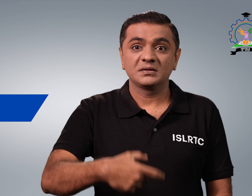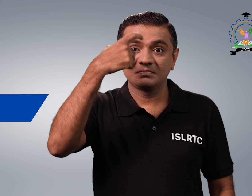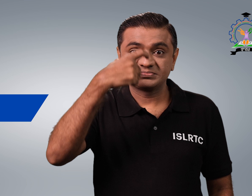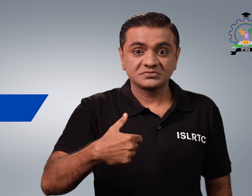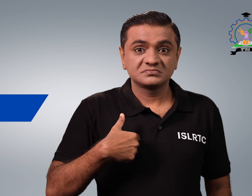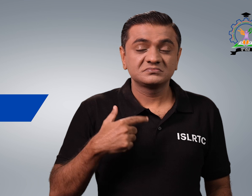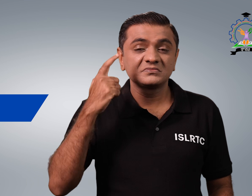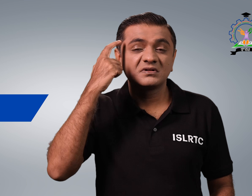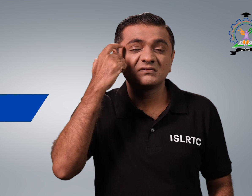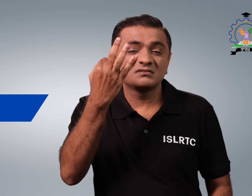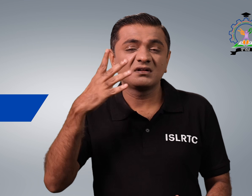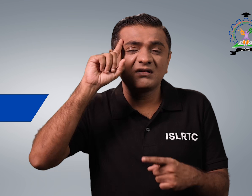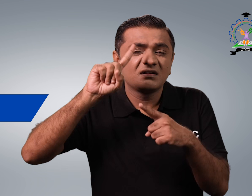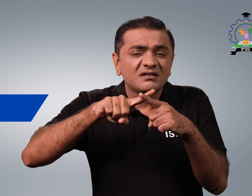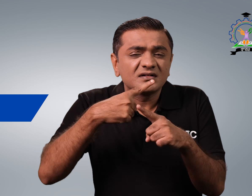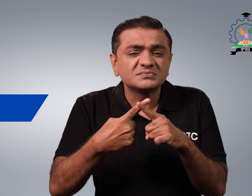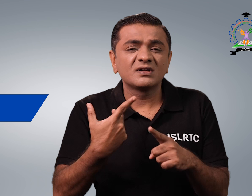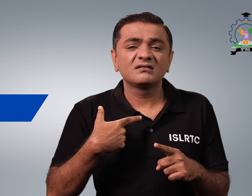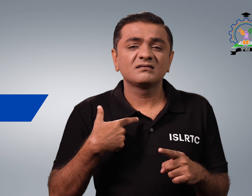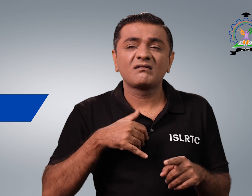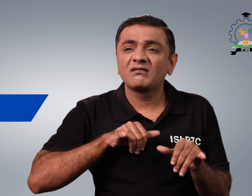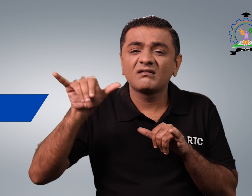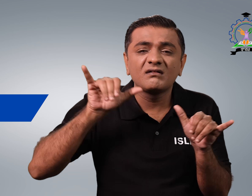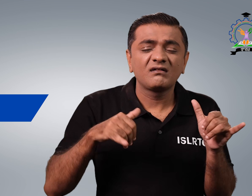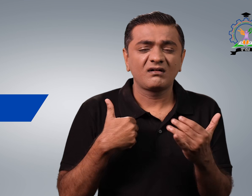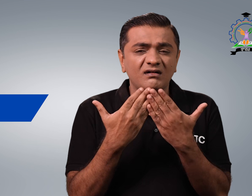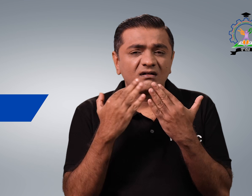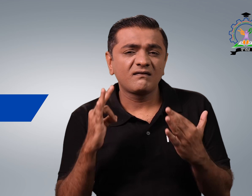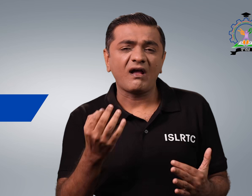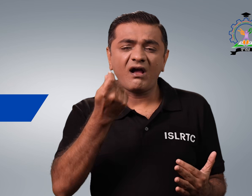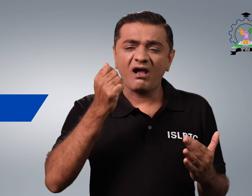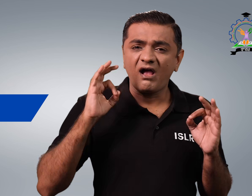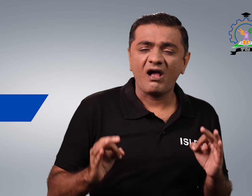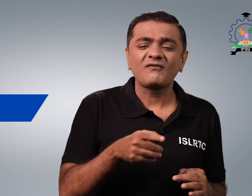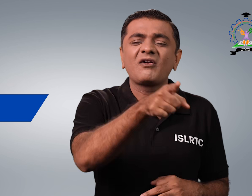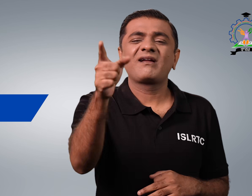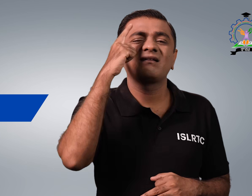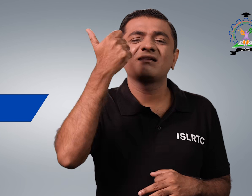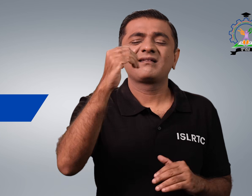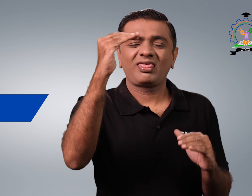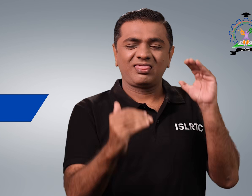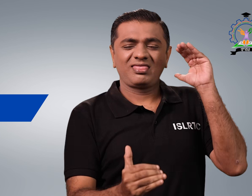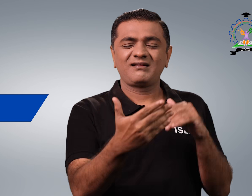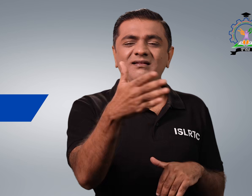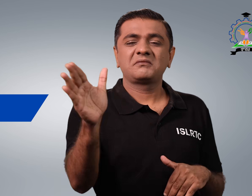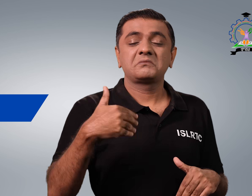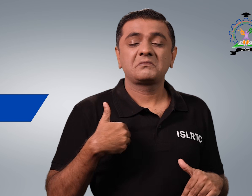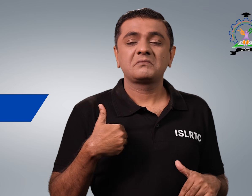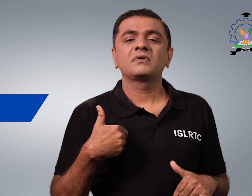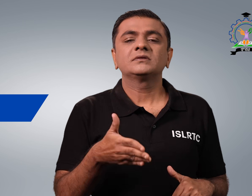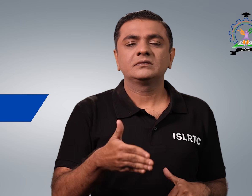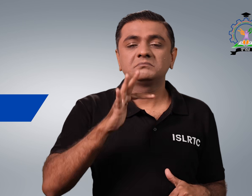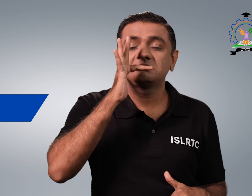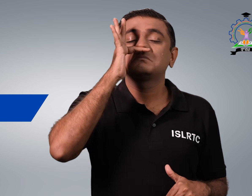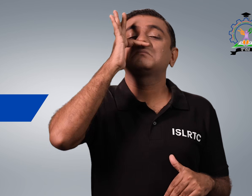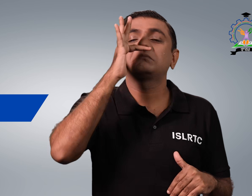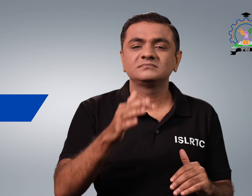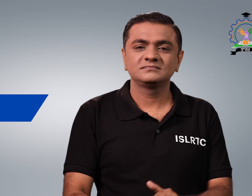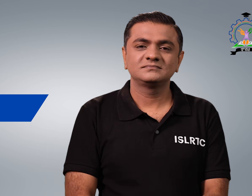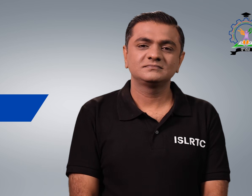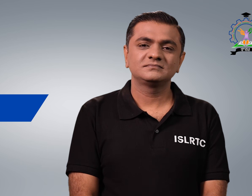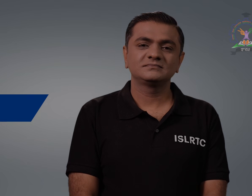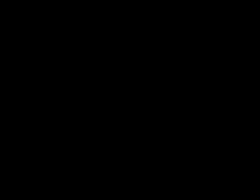A person who believes he or she is superior, knows everything, and treats others inferior is said to have a big ego.